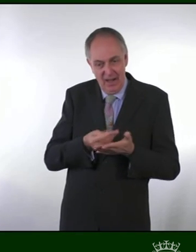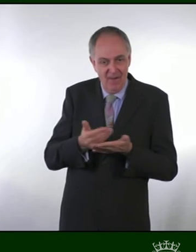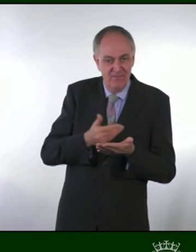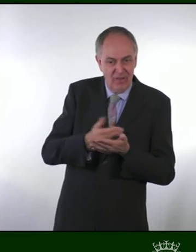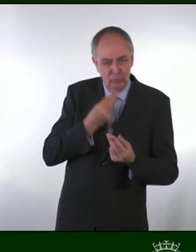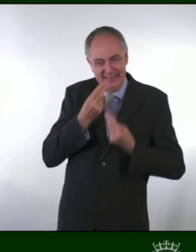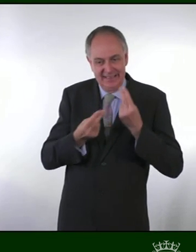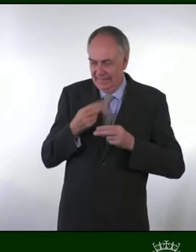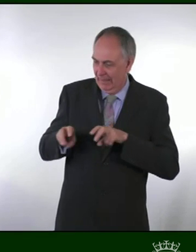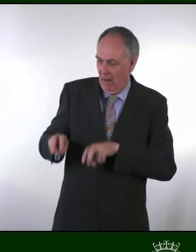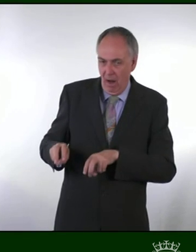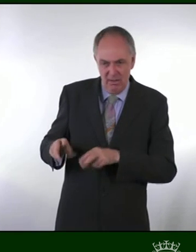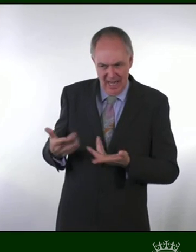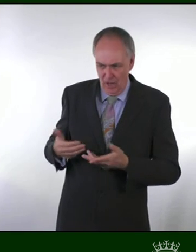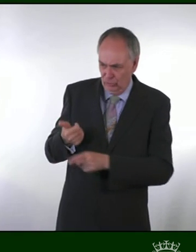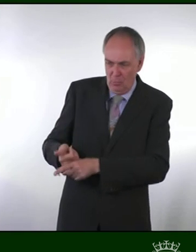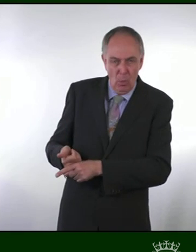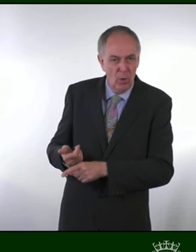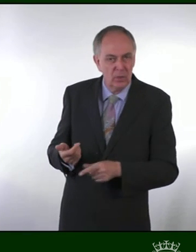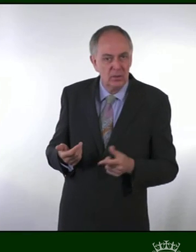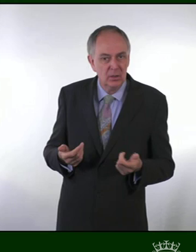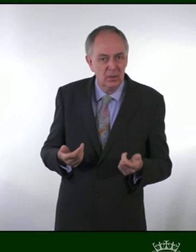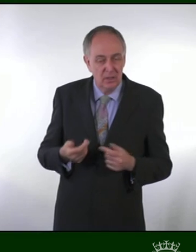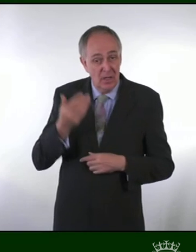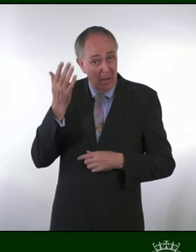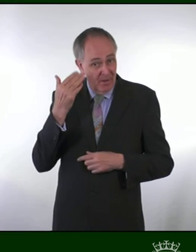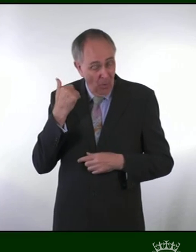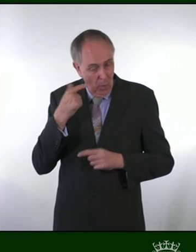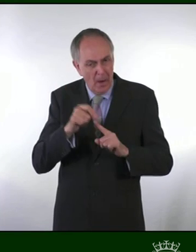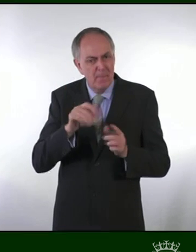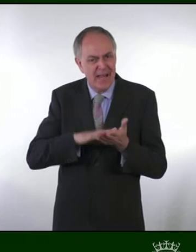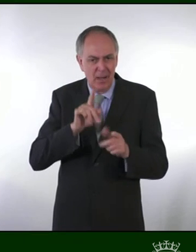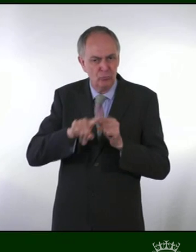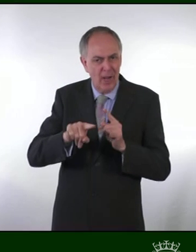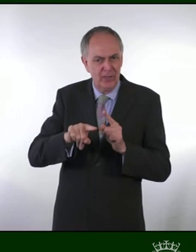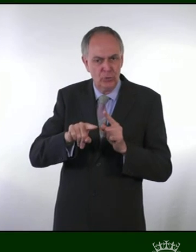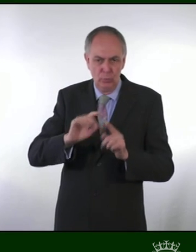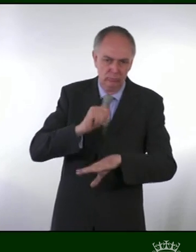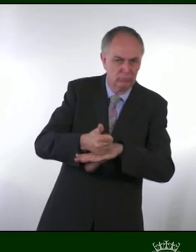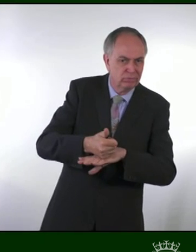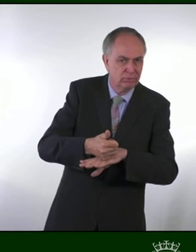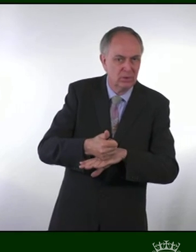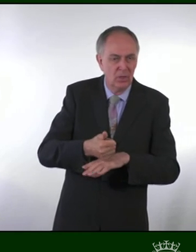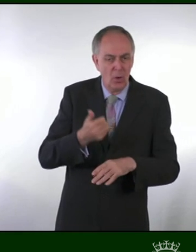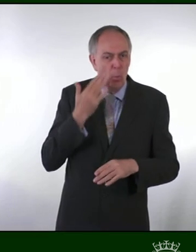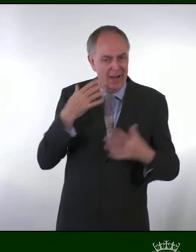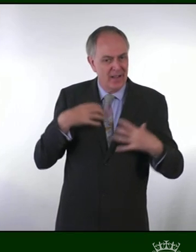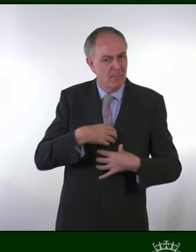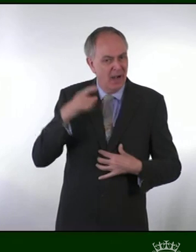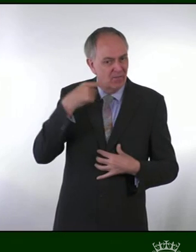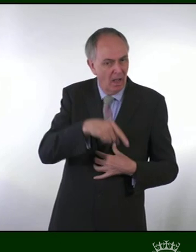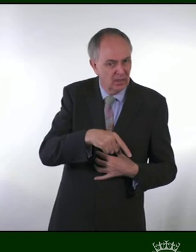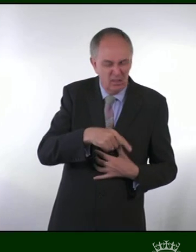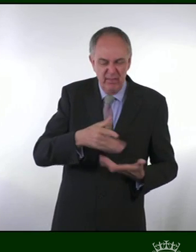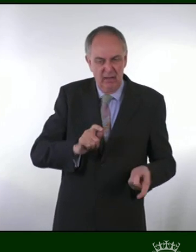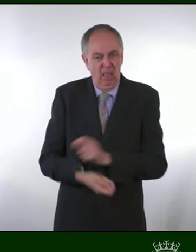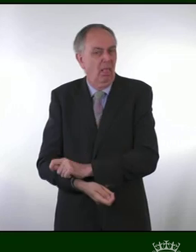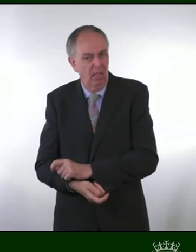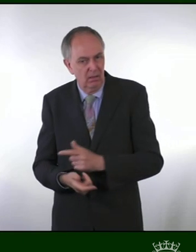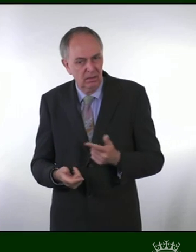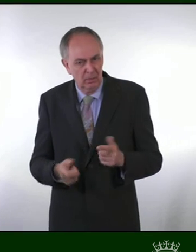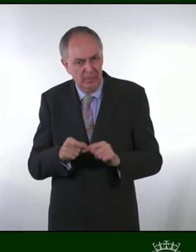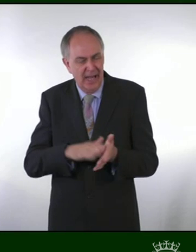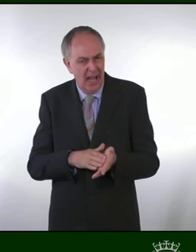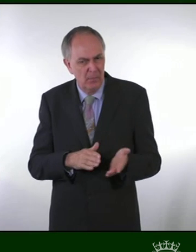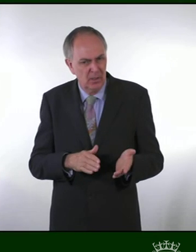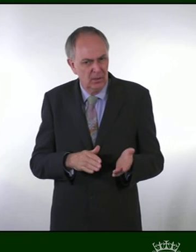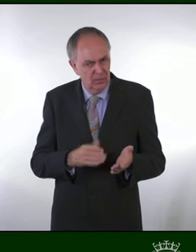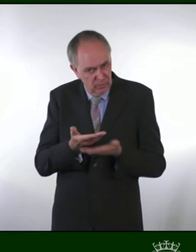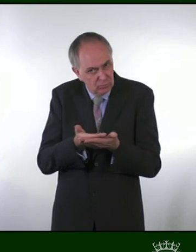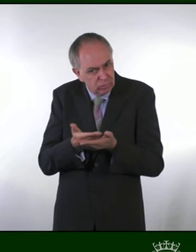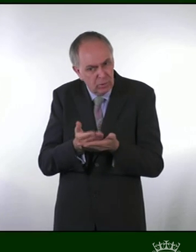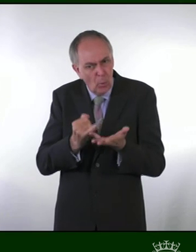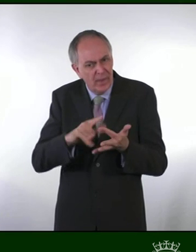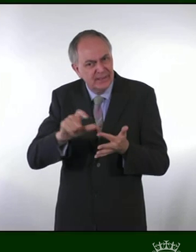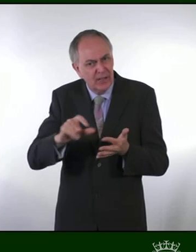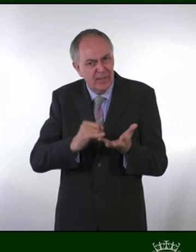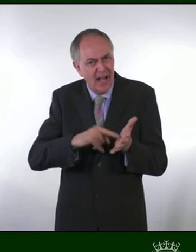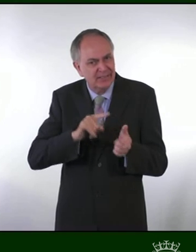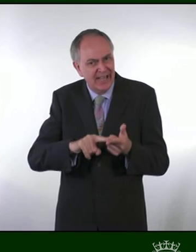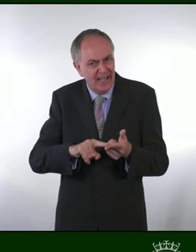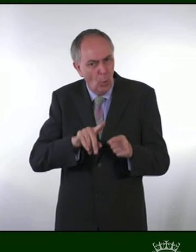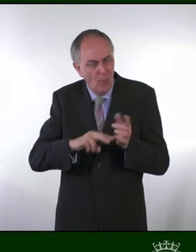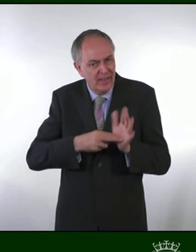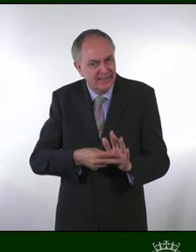Given that this was the same scheme that the Prime Minister tried to push through when he was Mayor of London and which reappeared after he entered Downing Street, will he now tell the House what conversations he has had with the Secretary of State about the scheme?